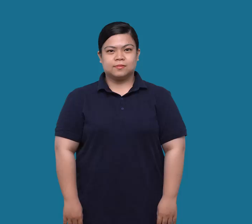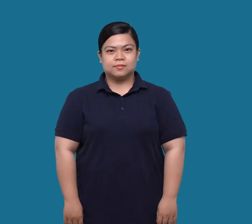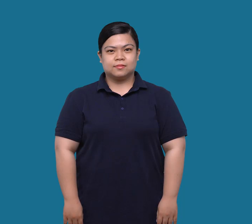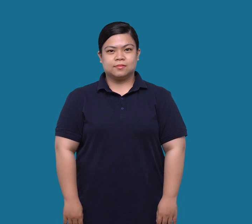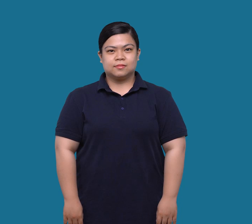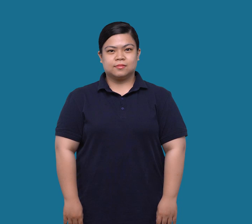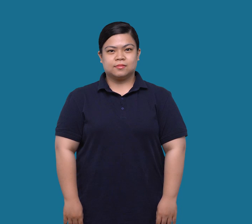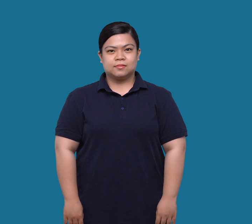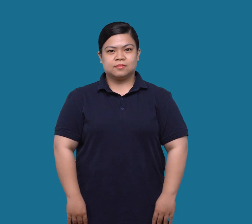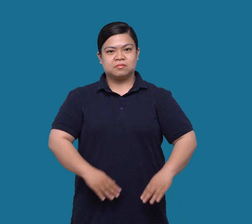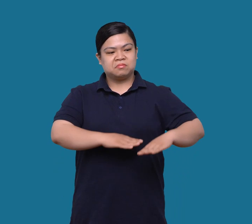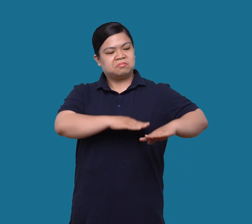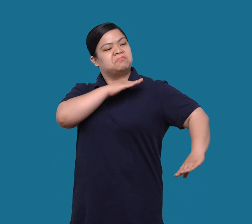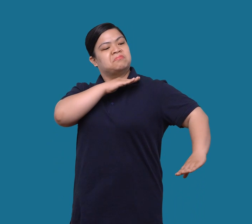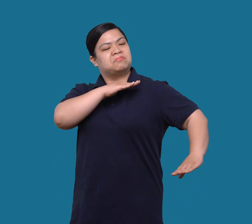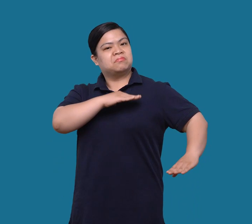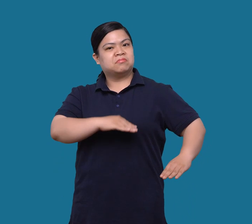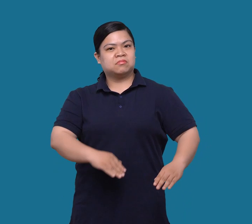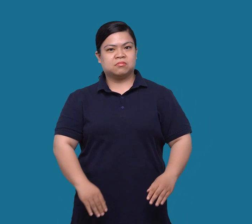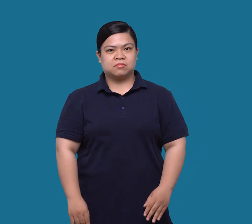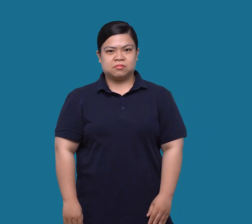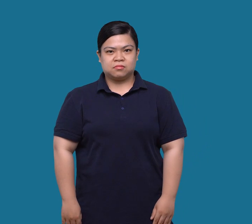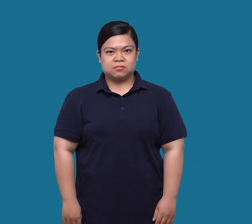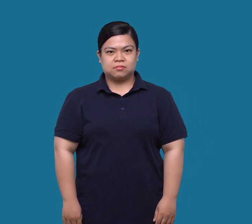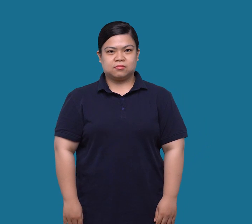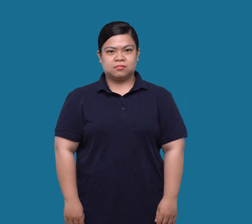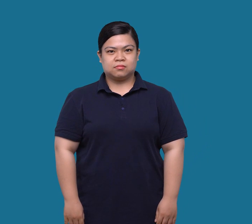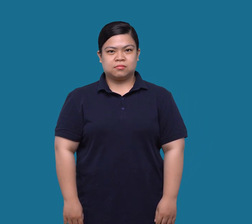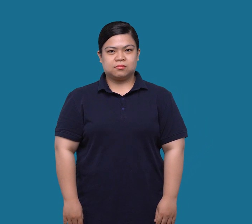đua đòi